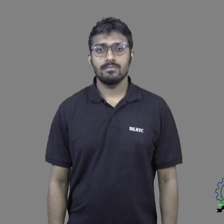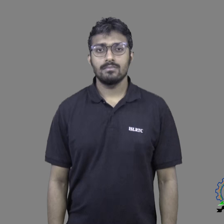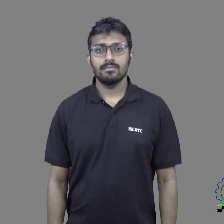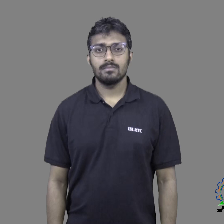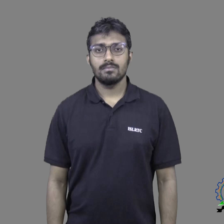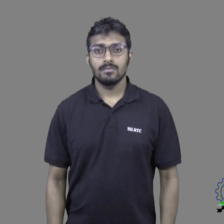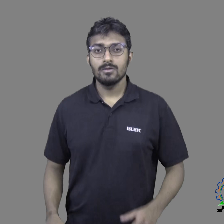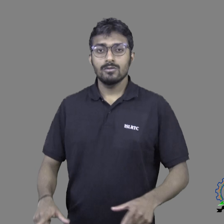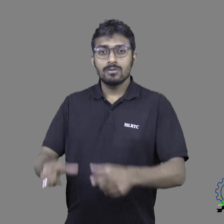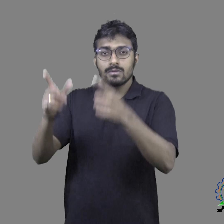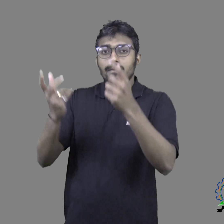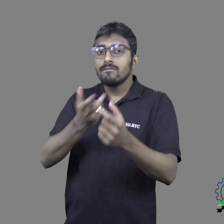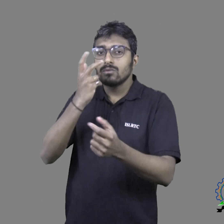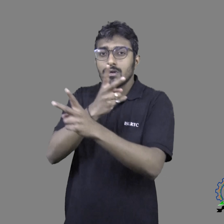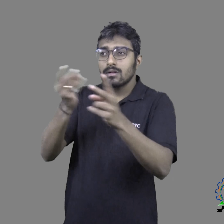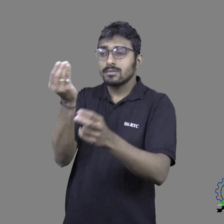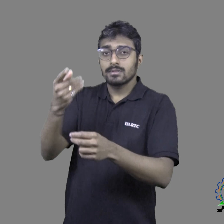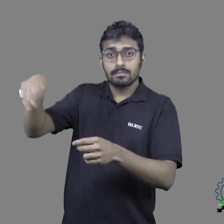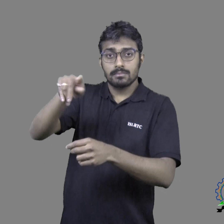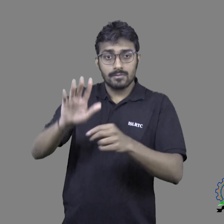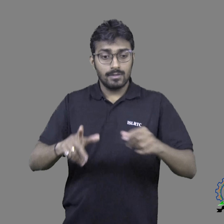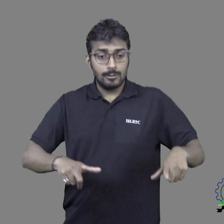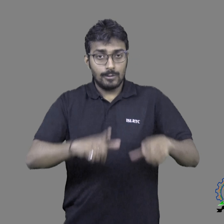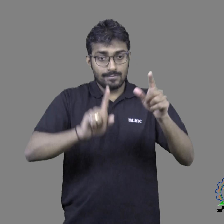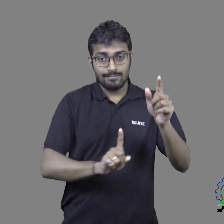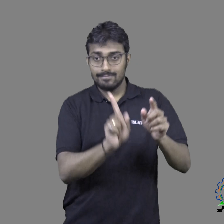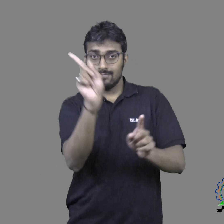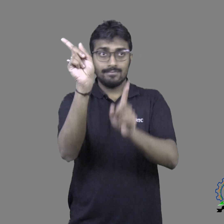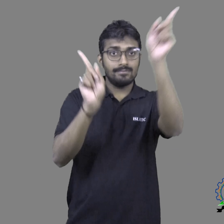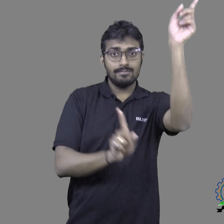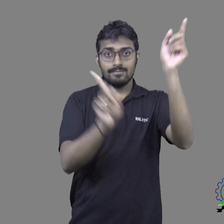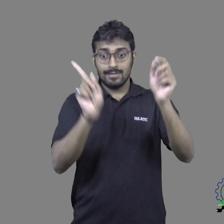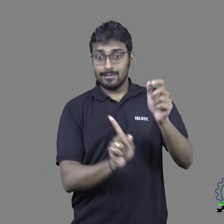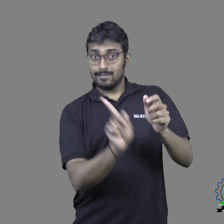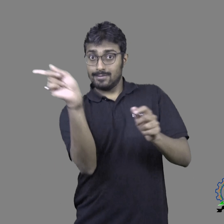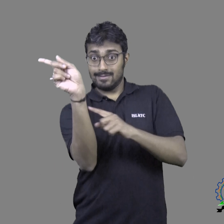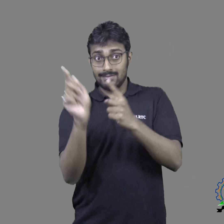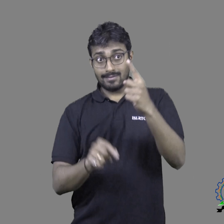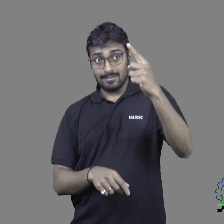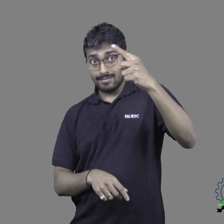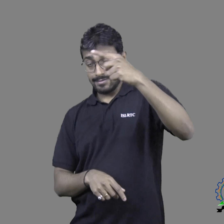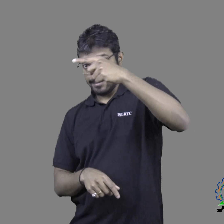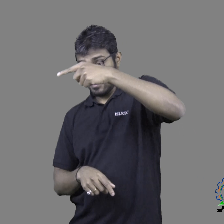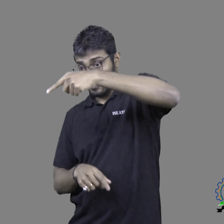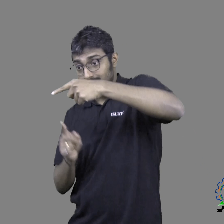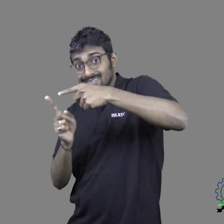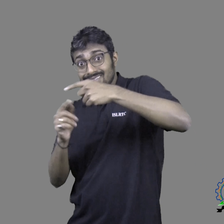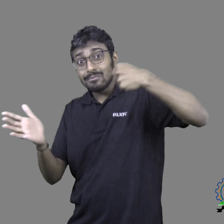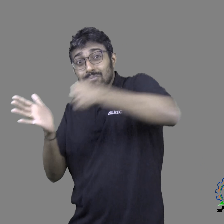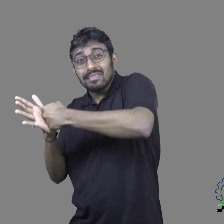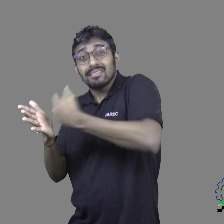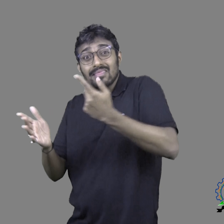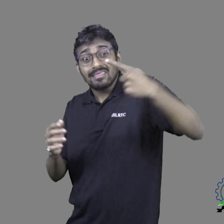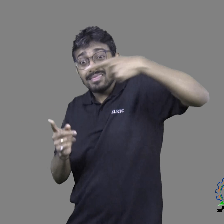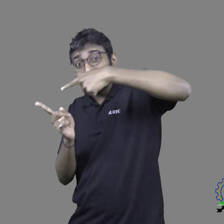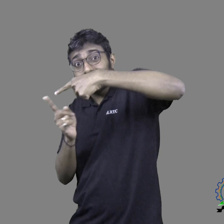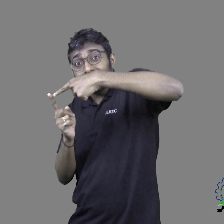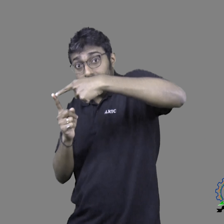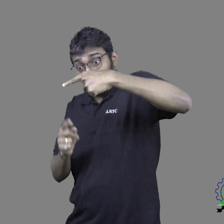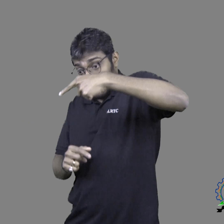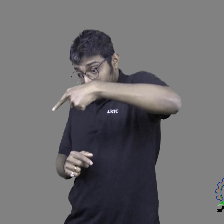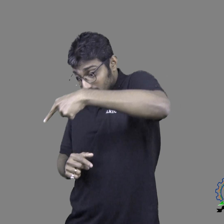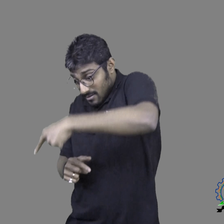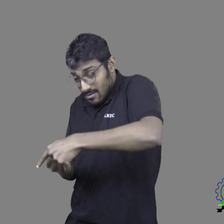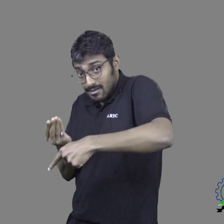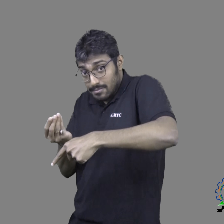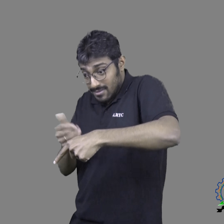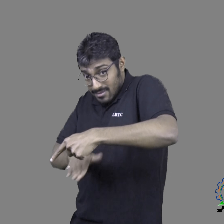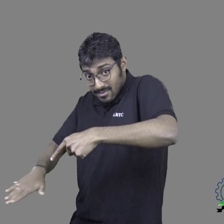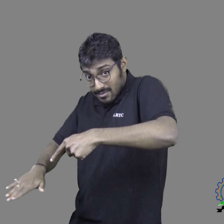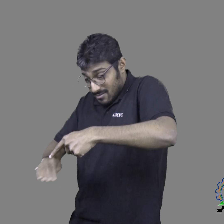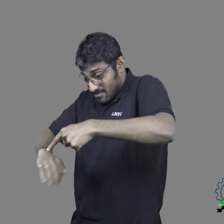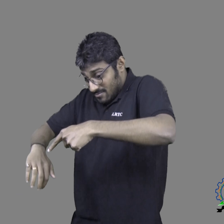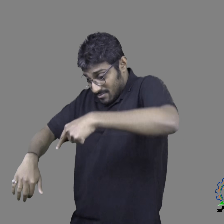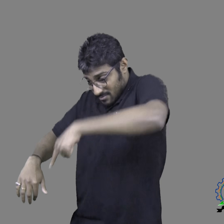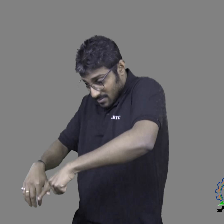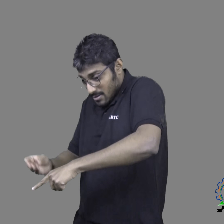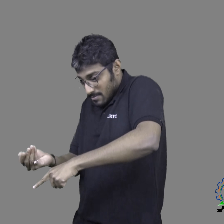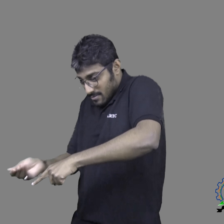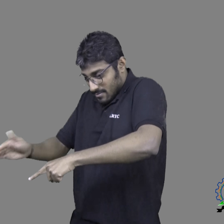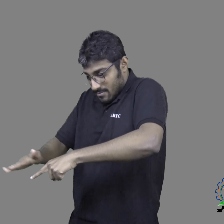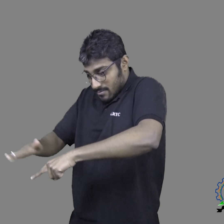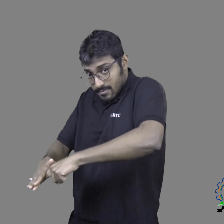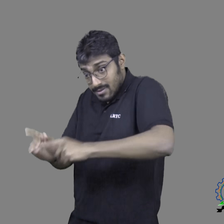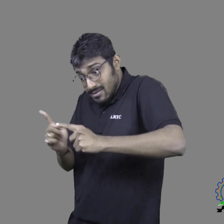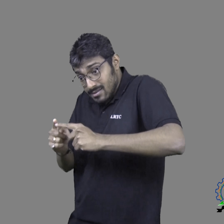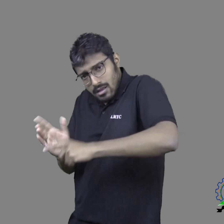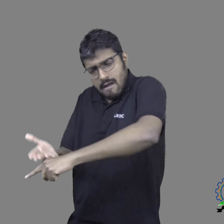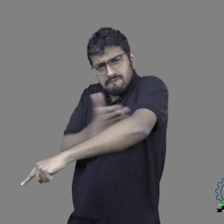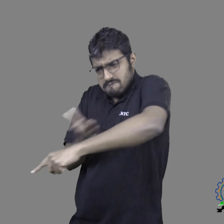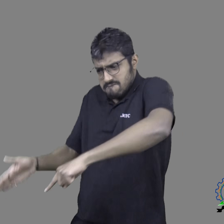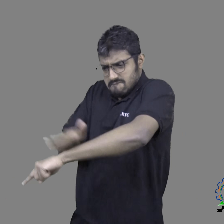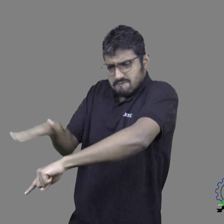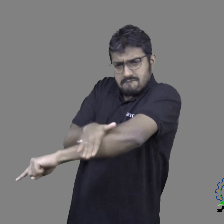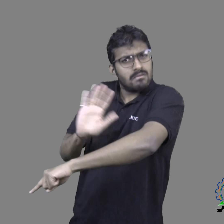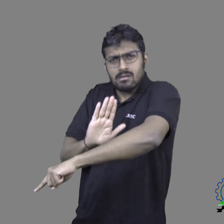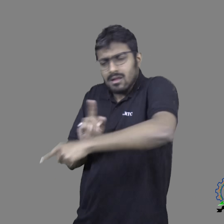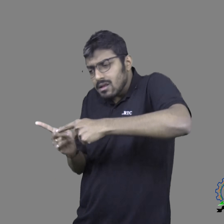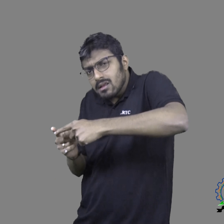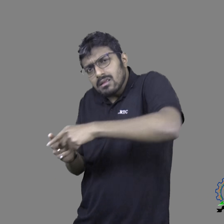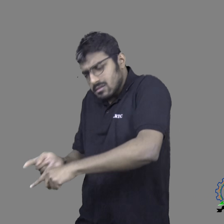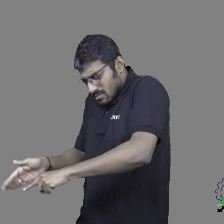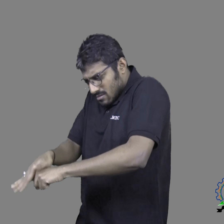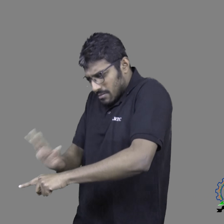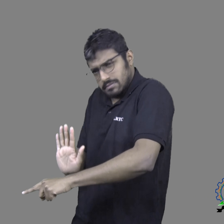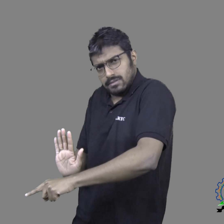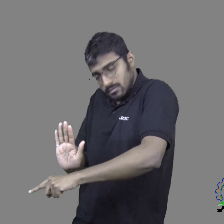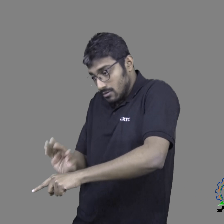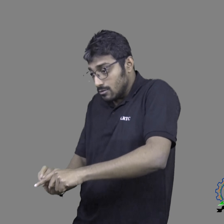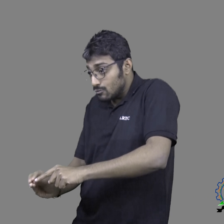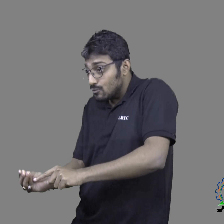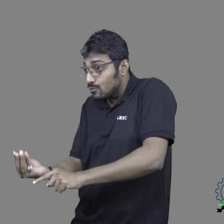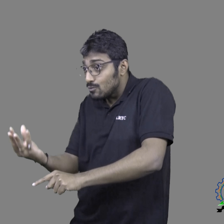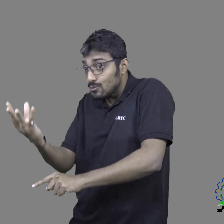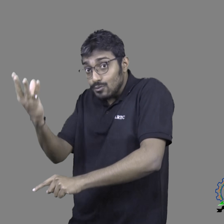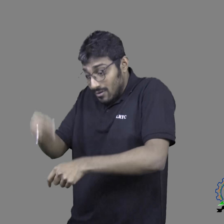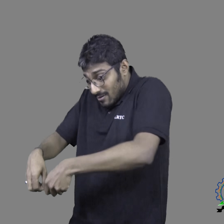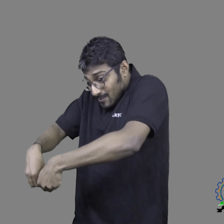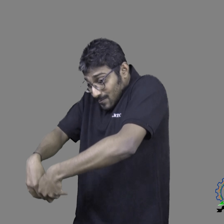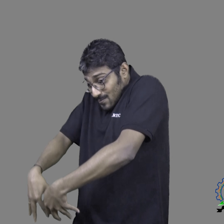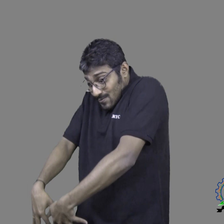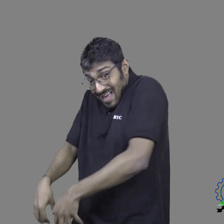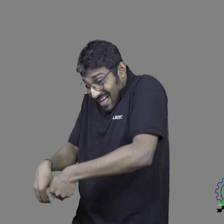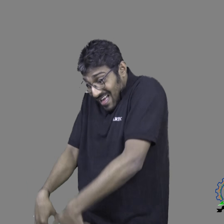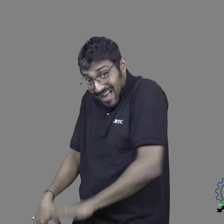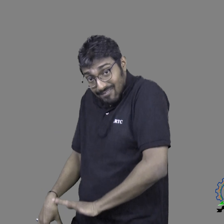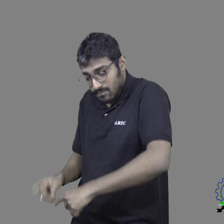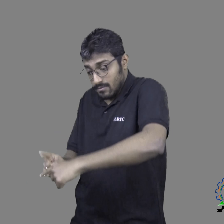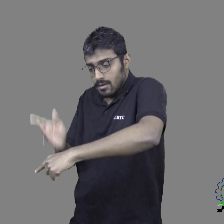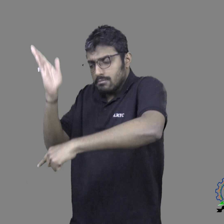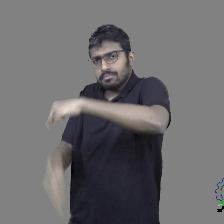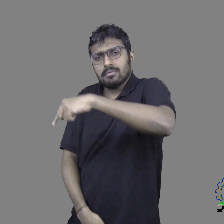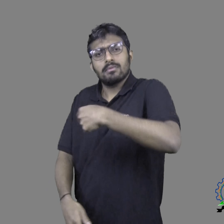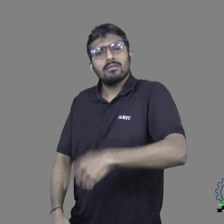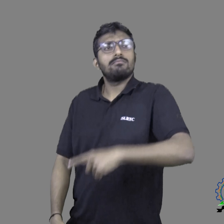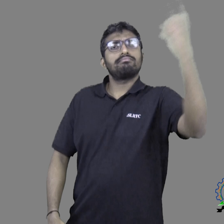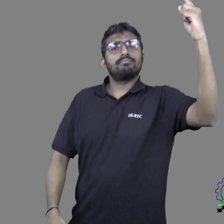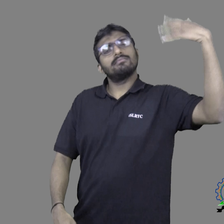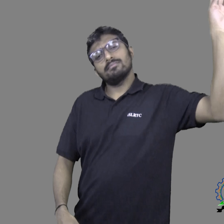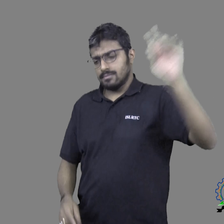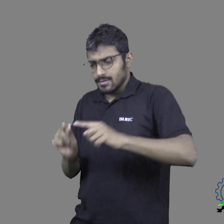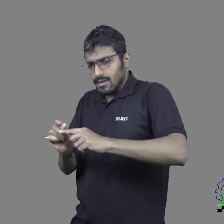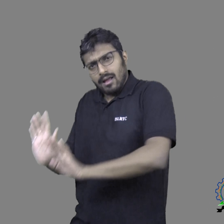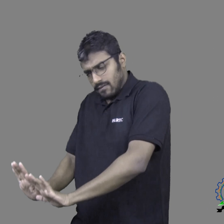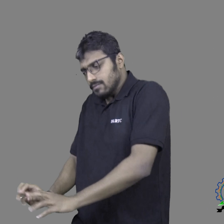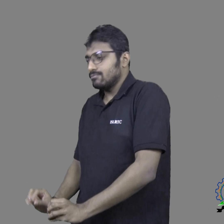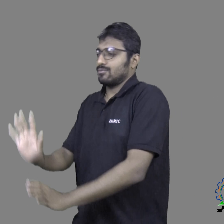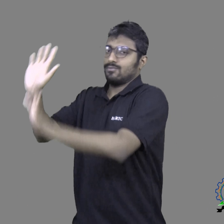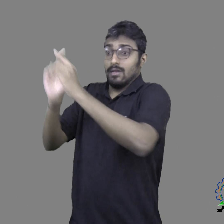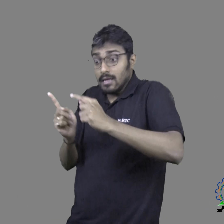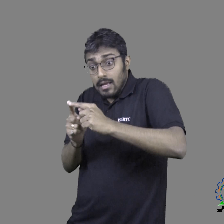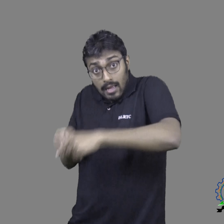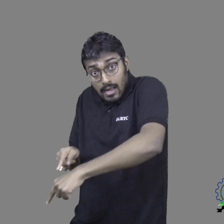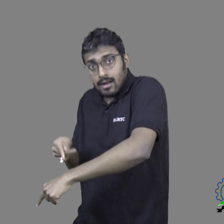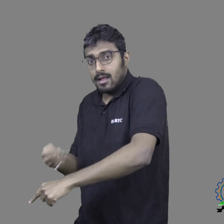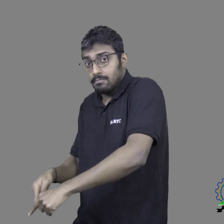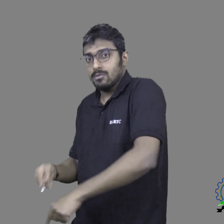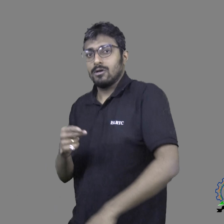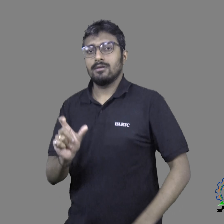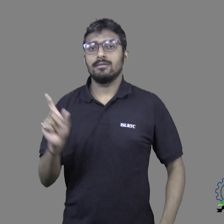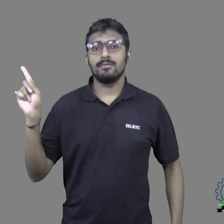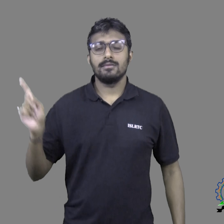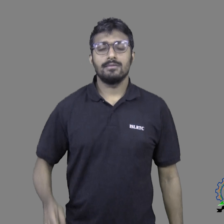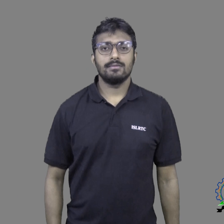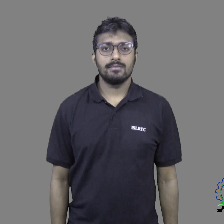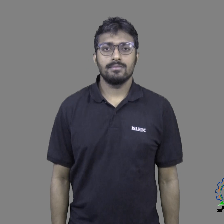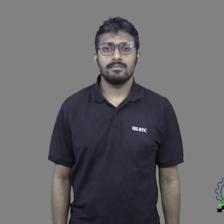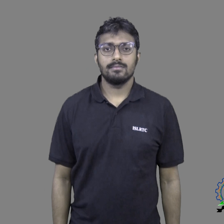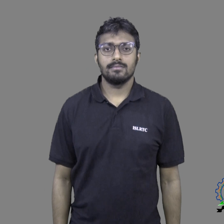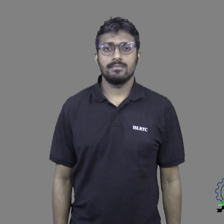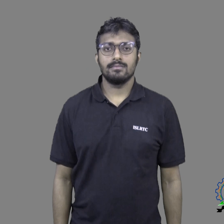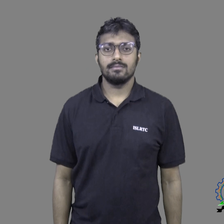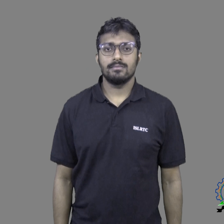Tip Layering